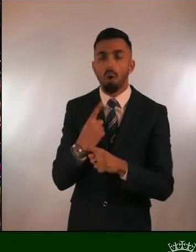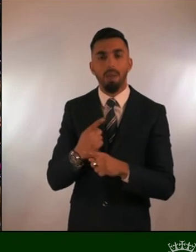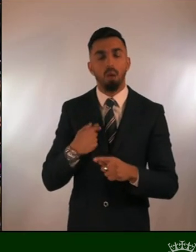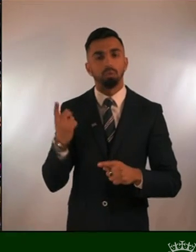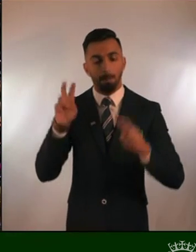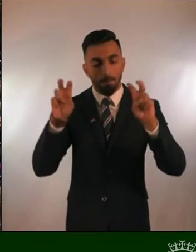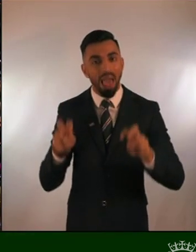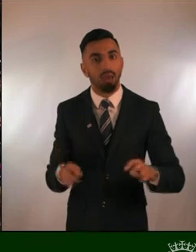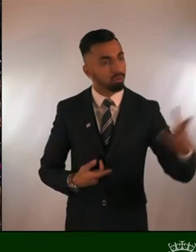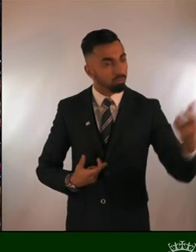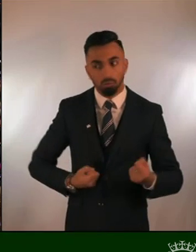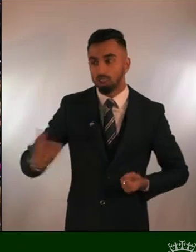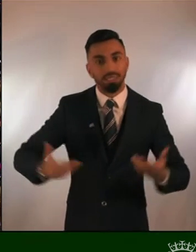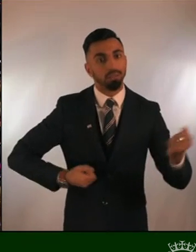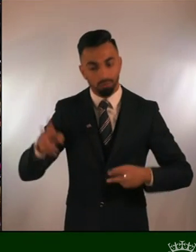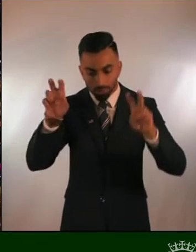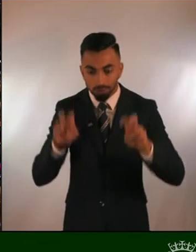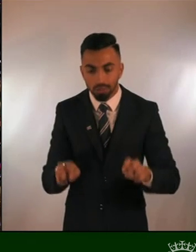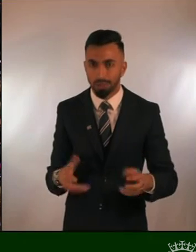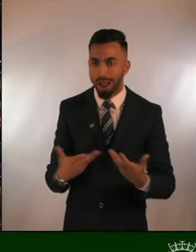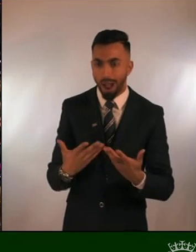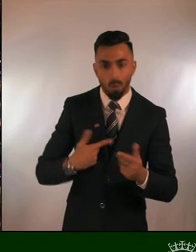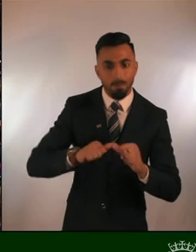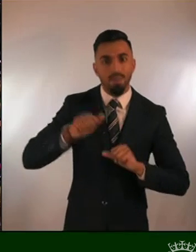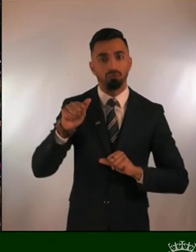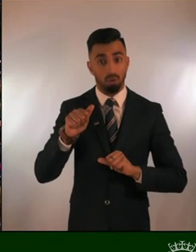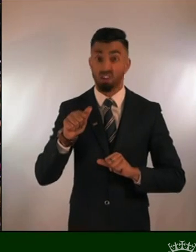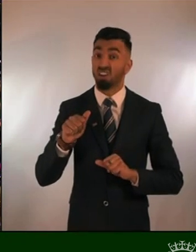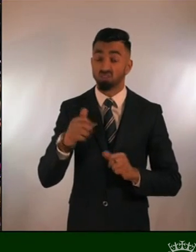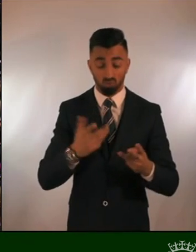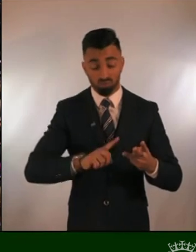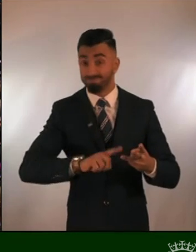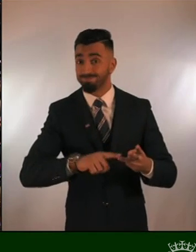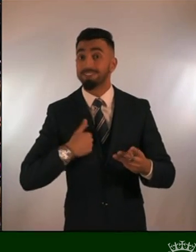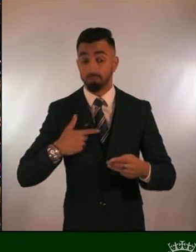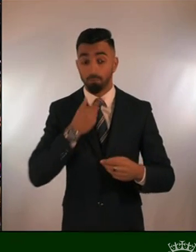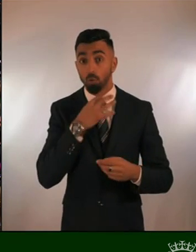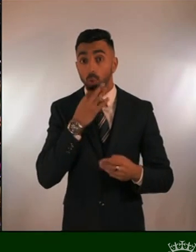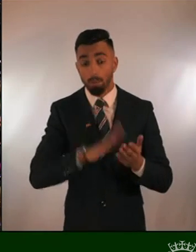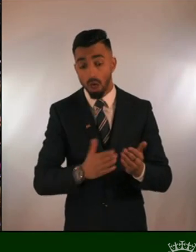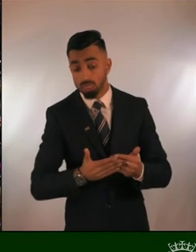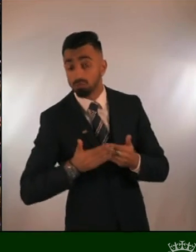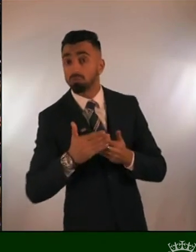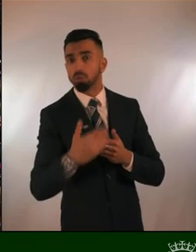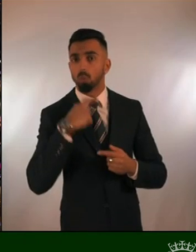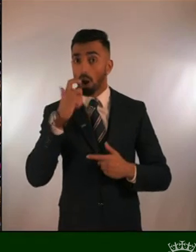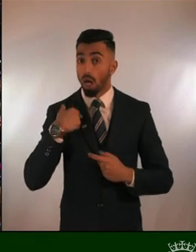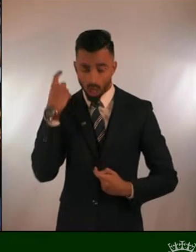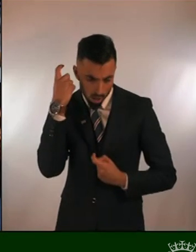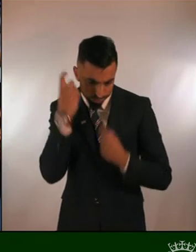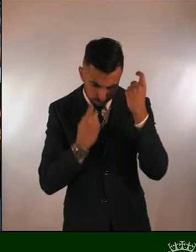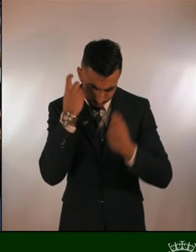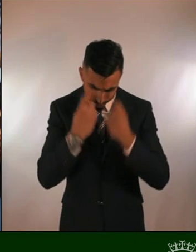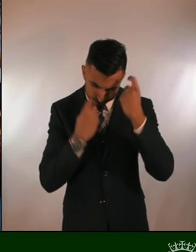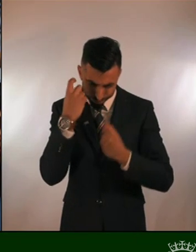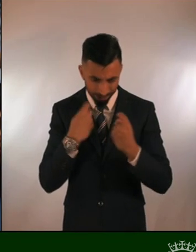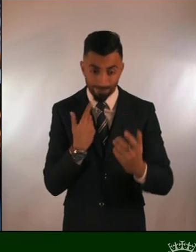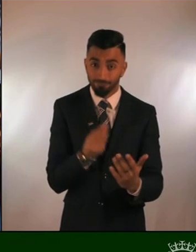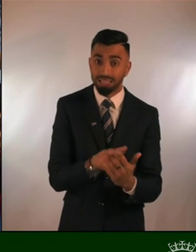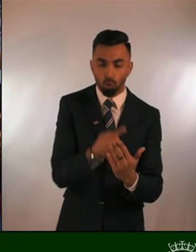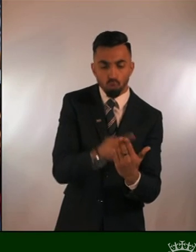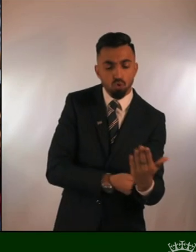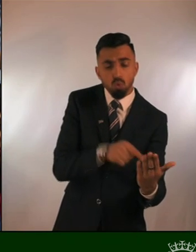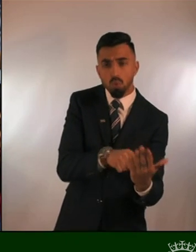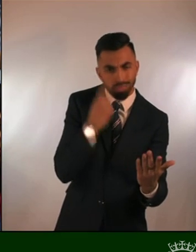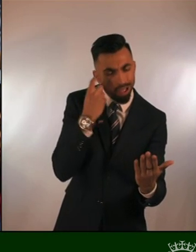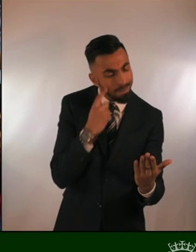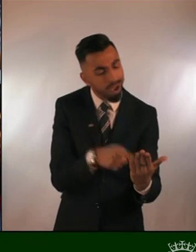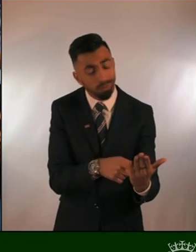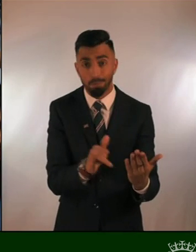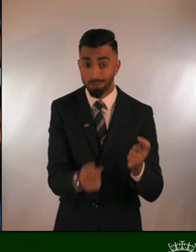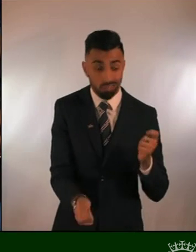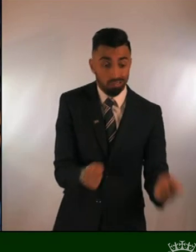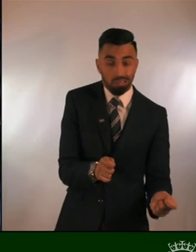So I want to take time to consider these questions over the coming months so that our fiscal framework allows us to make the right long-term decisions for our economic security and prosperity.